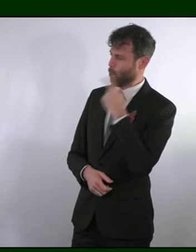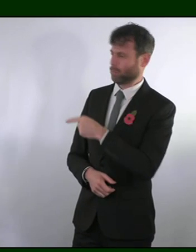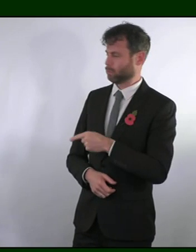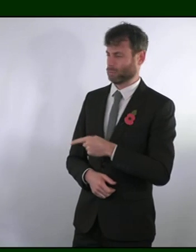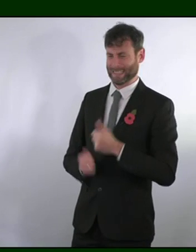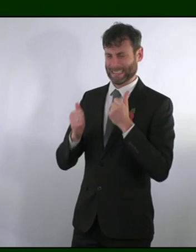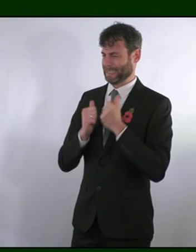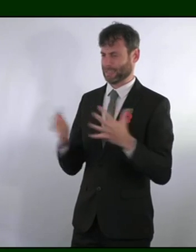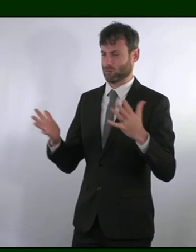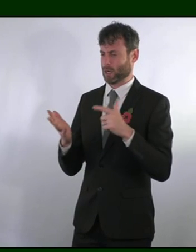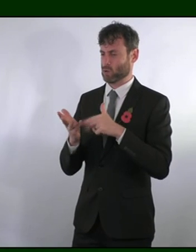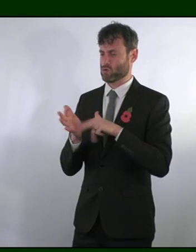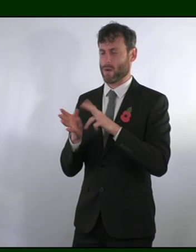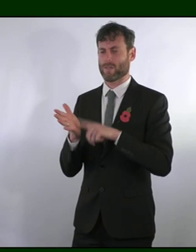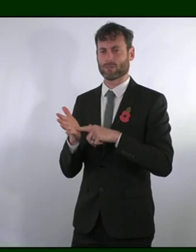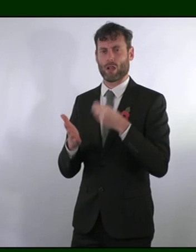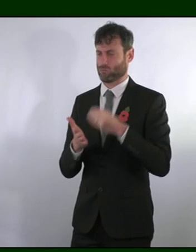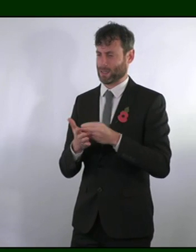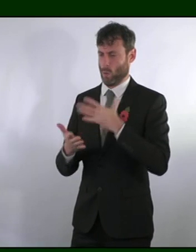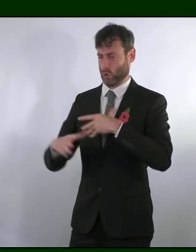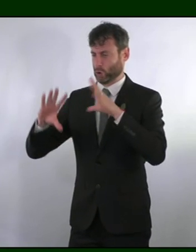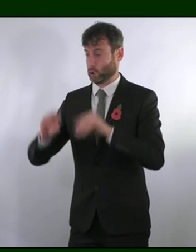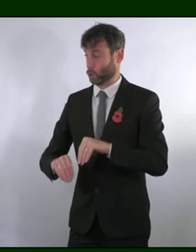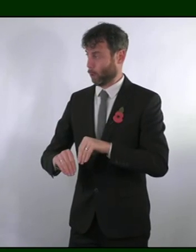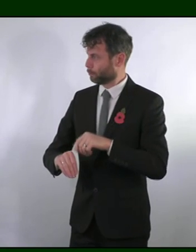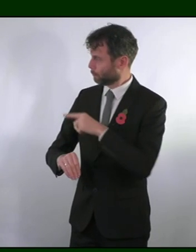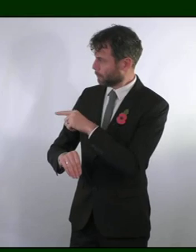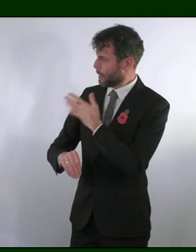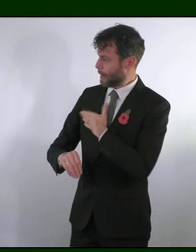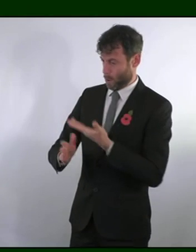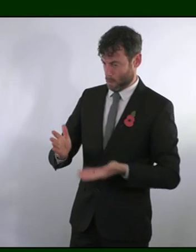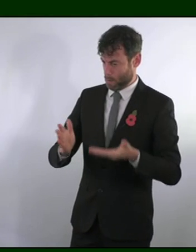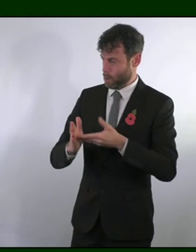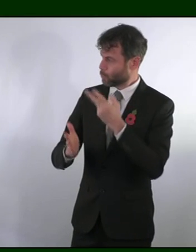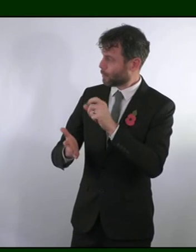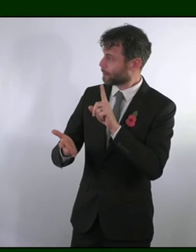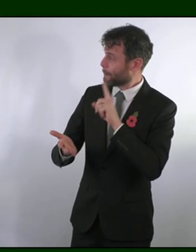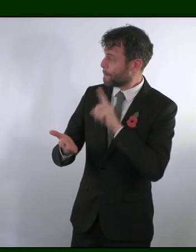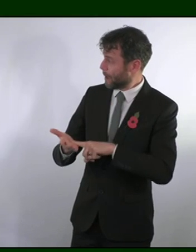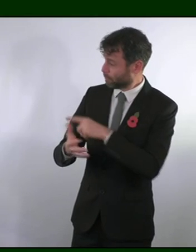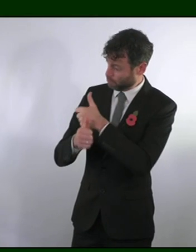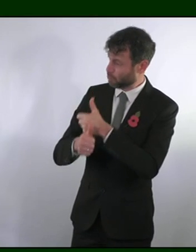Yes, of course that uplift continues until March.